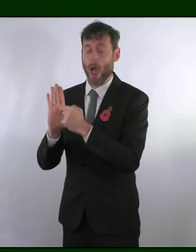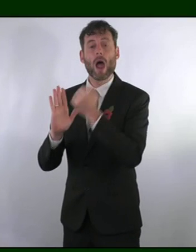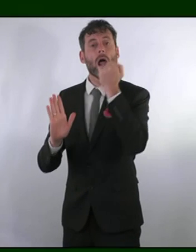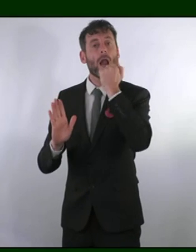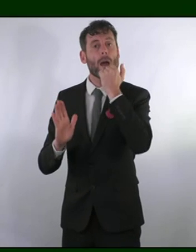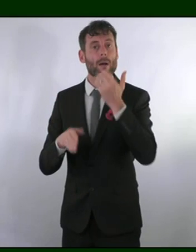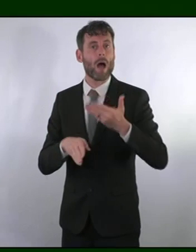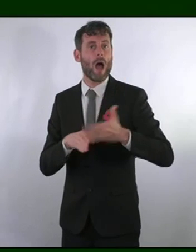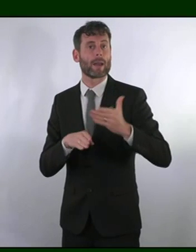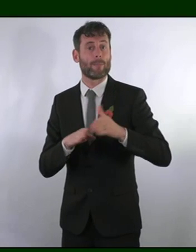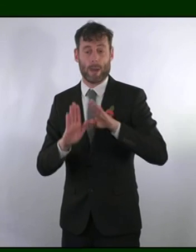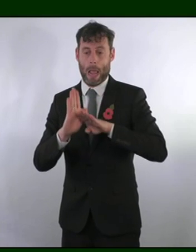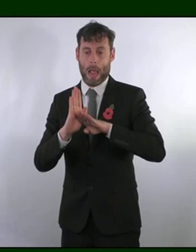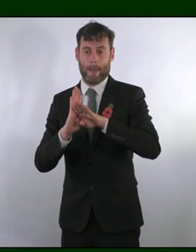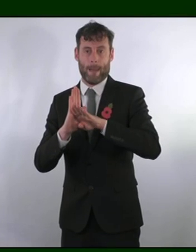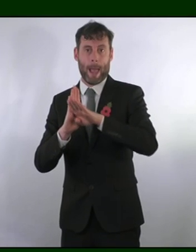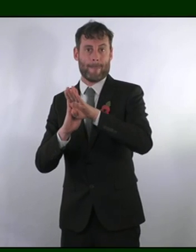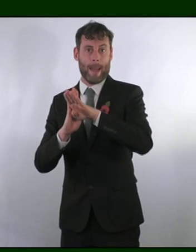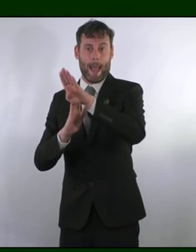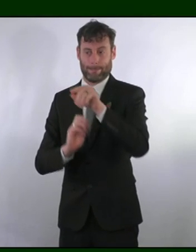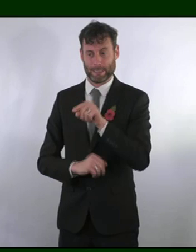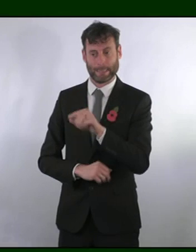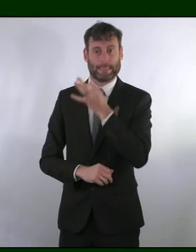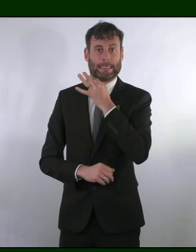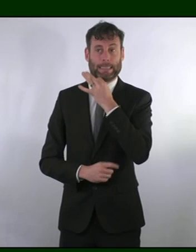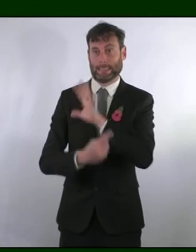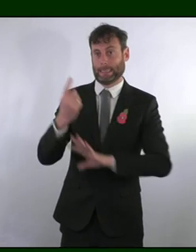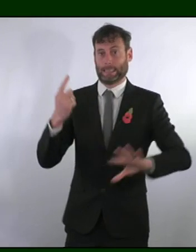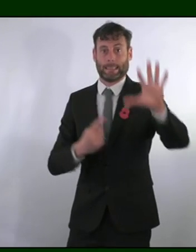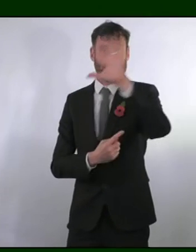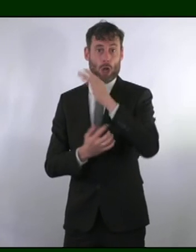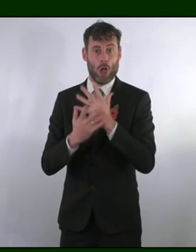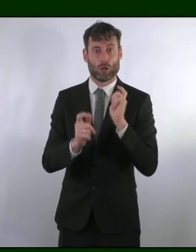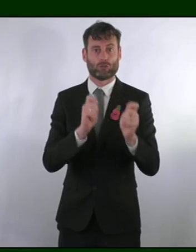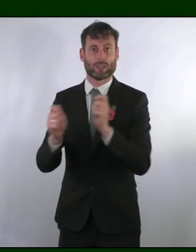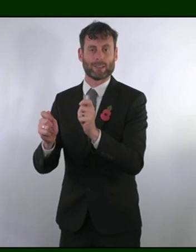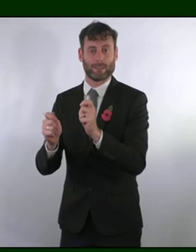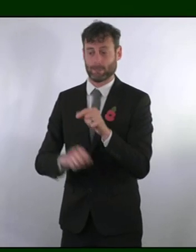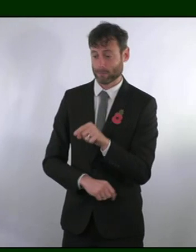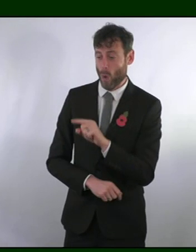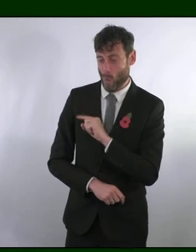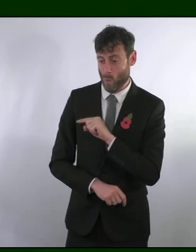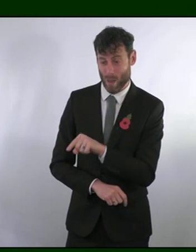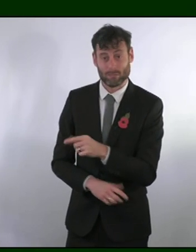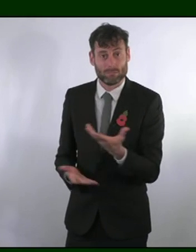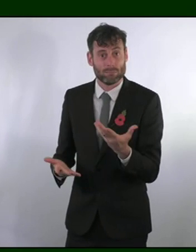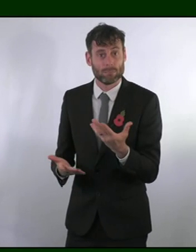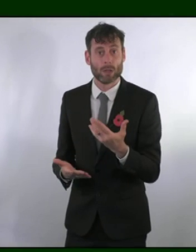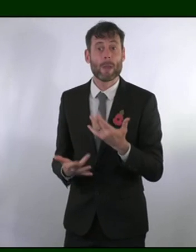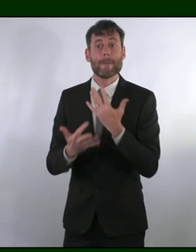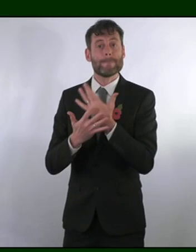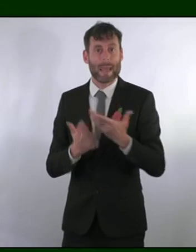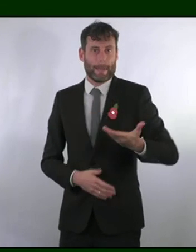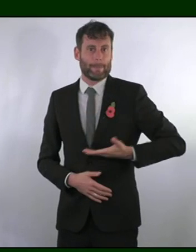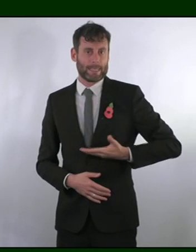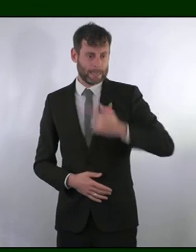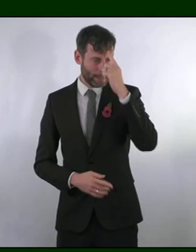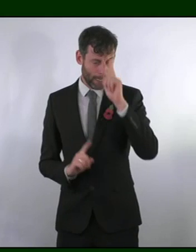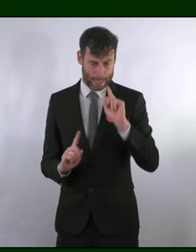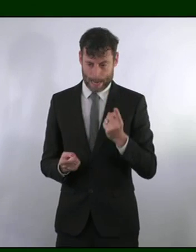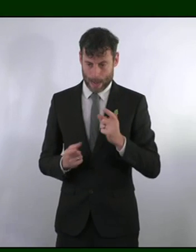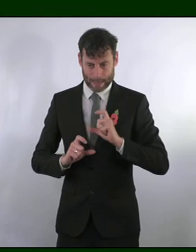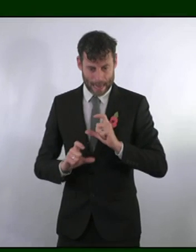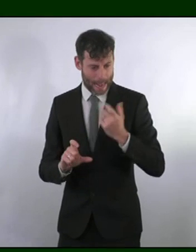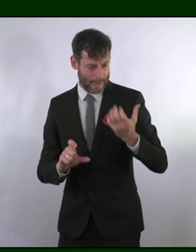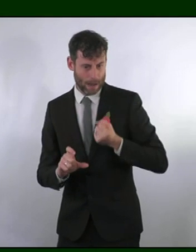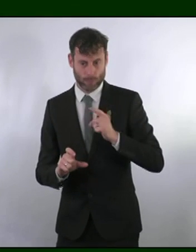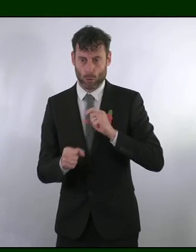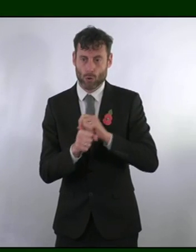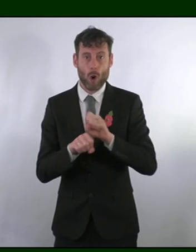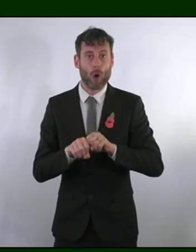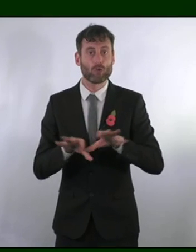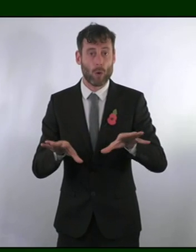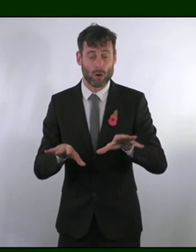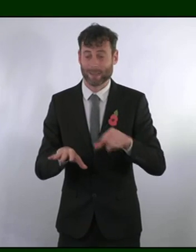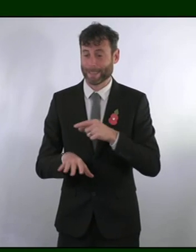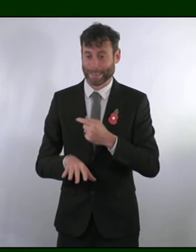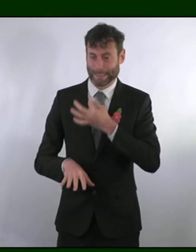It is now beyond doubt that the Chancellor’s last-minute furlough U-turn came far too late for thousands who have already lost their jobs as a result of Tory cuts, delays and dither.